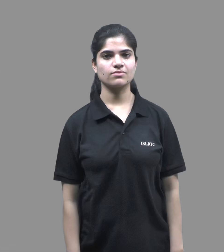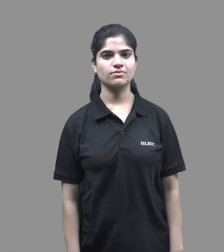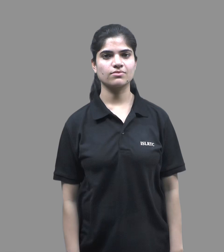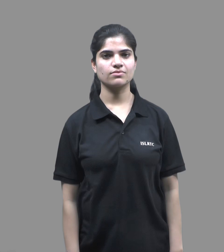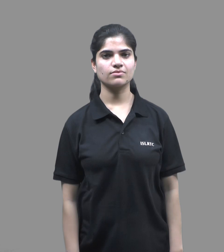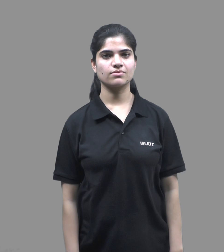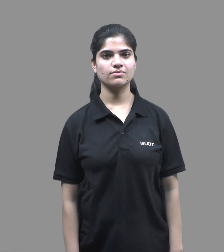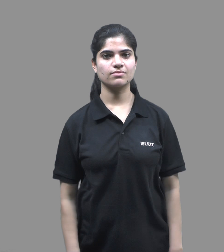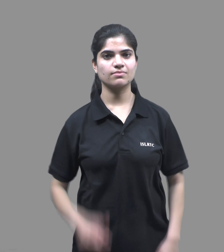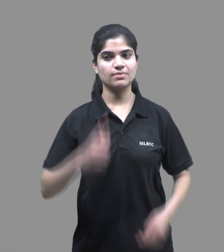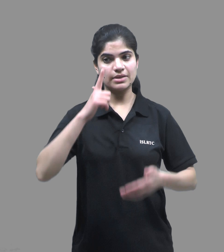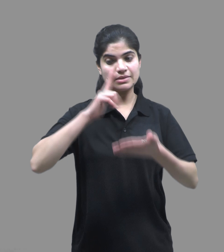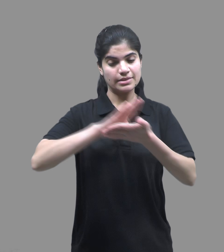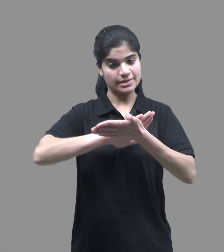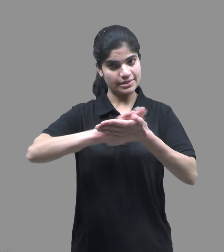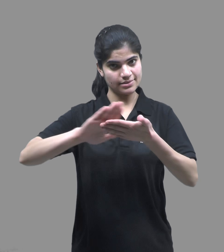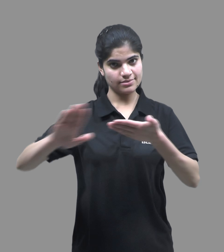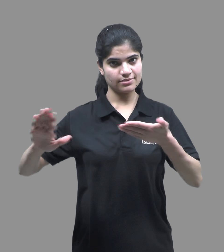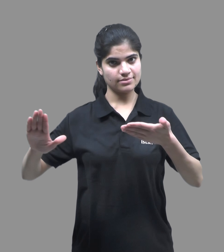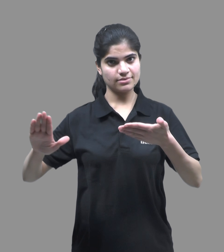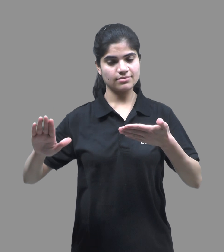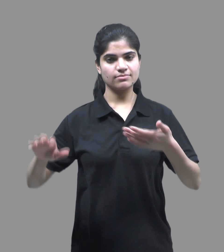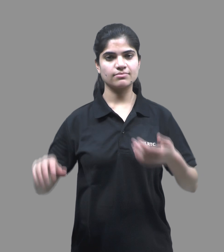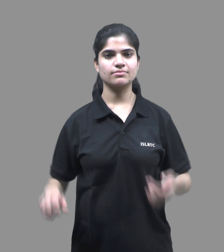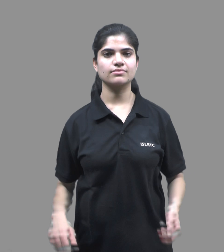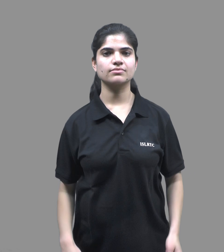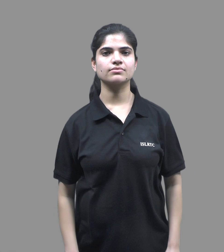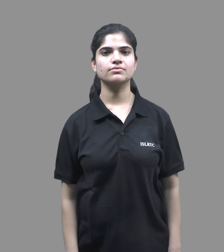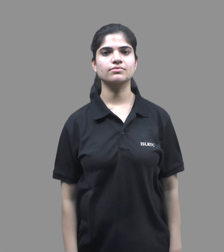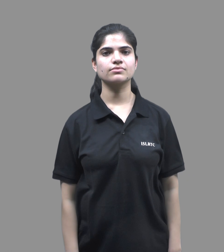Clean Tidy